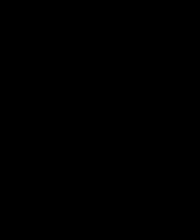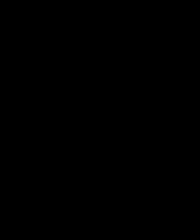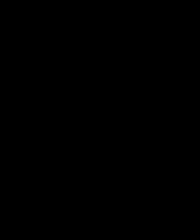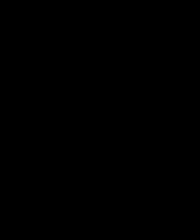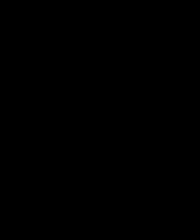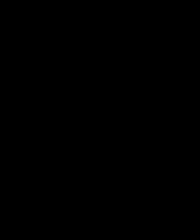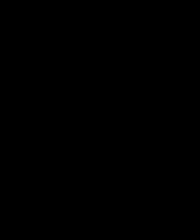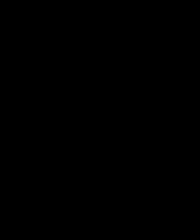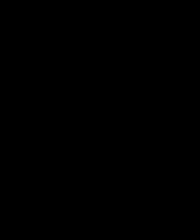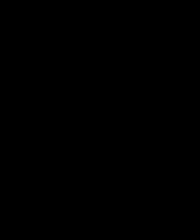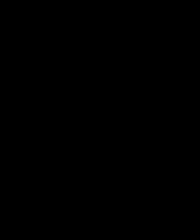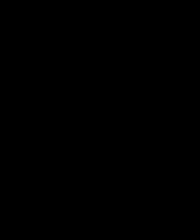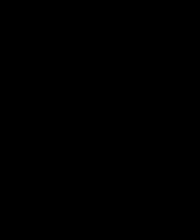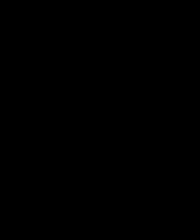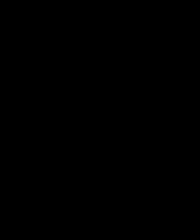support herself at university.